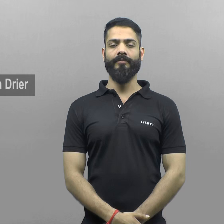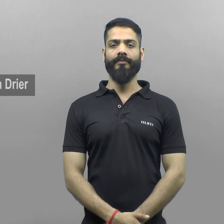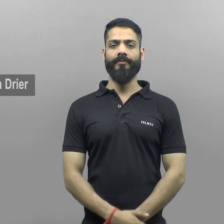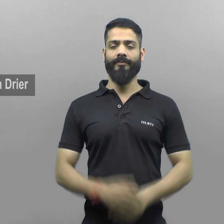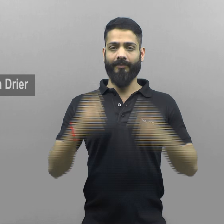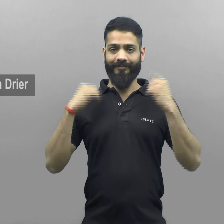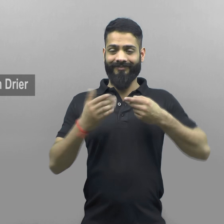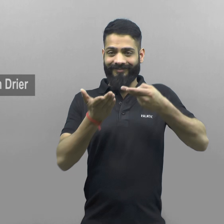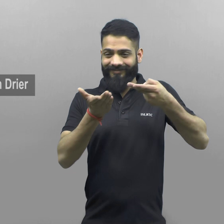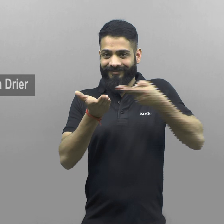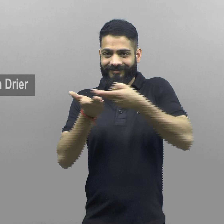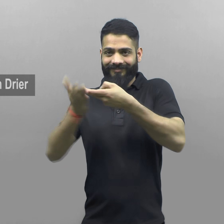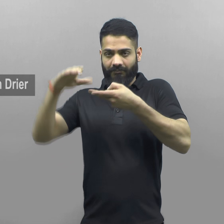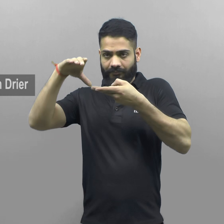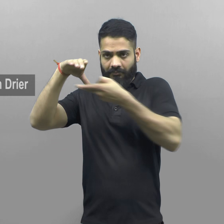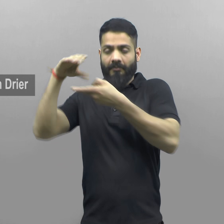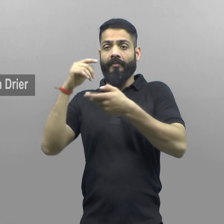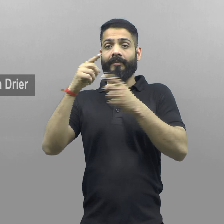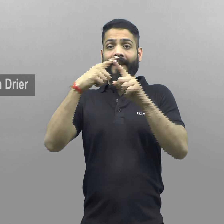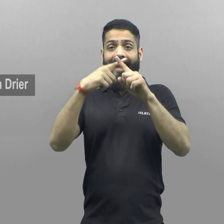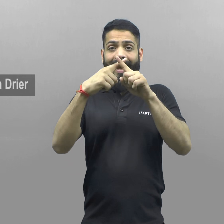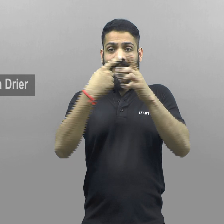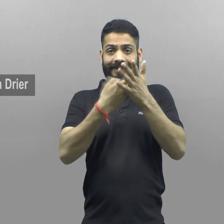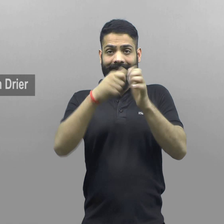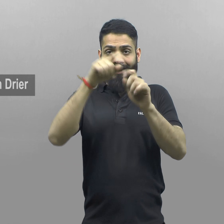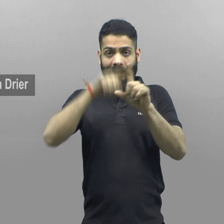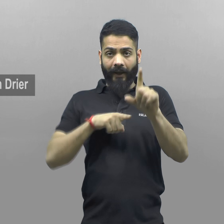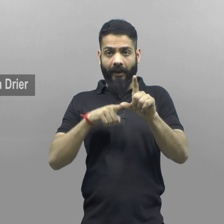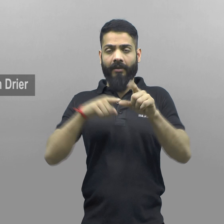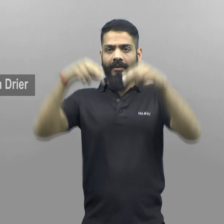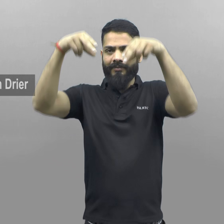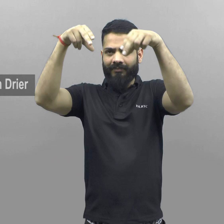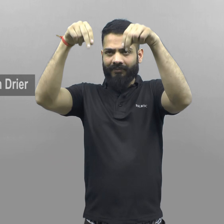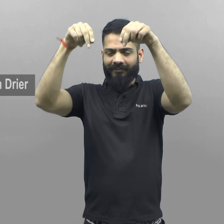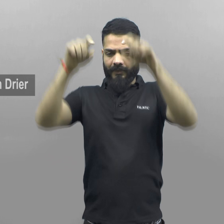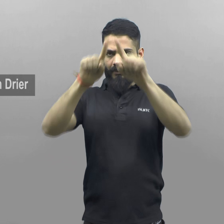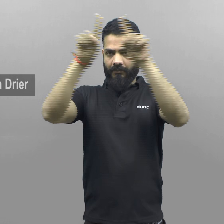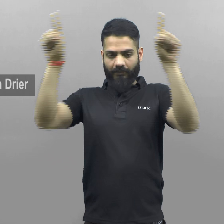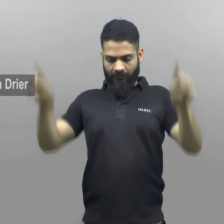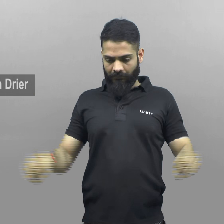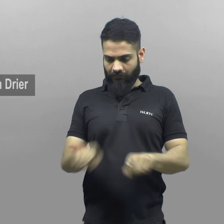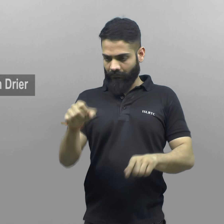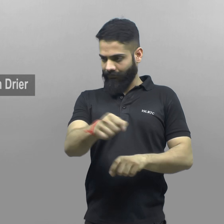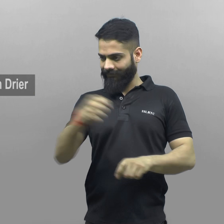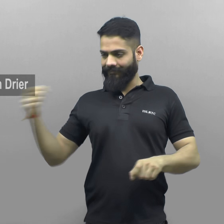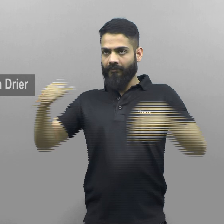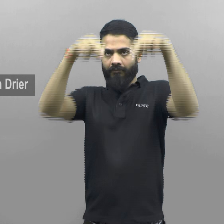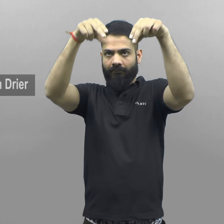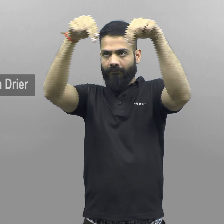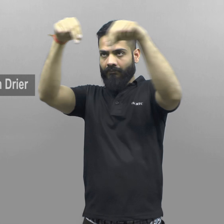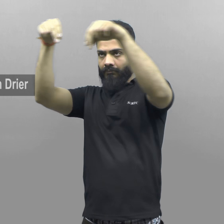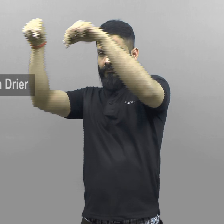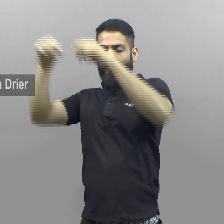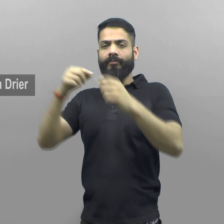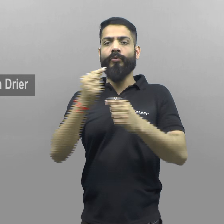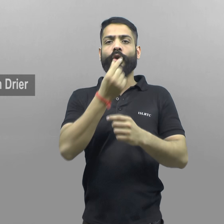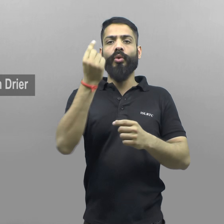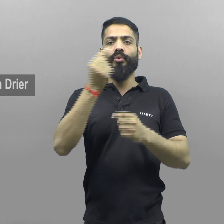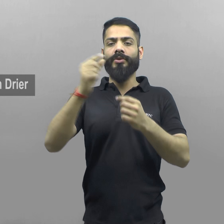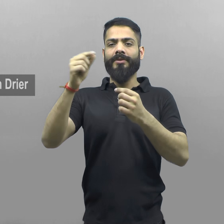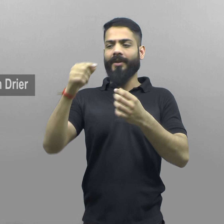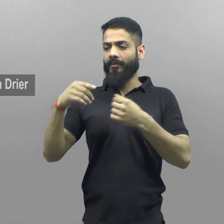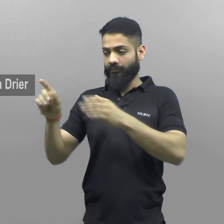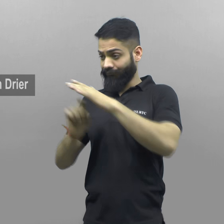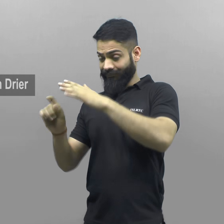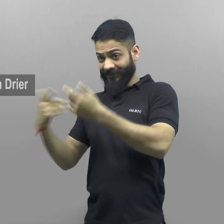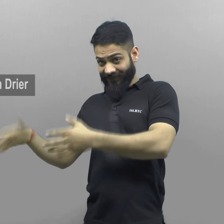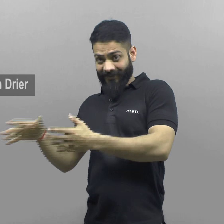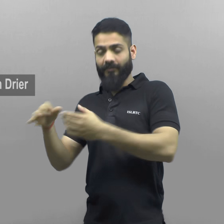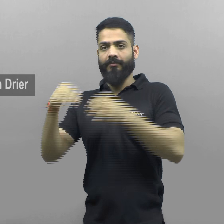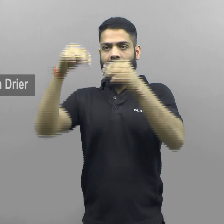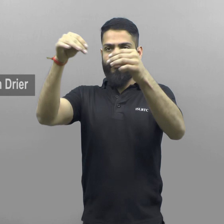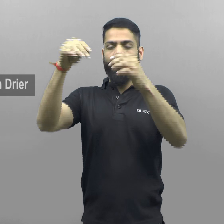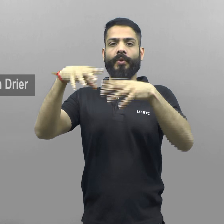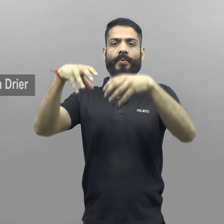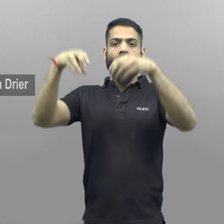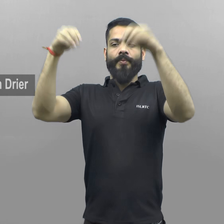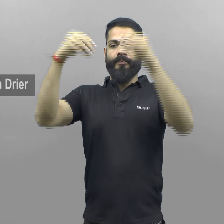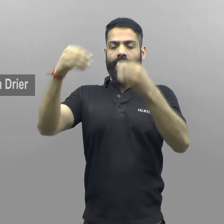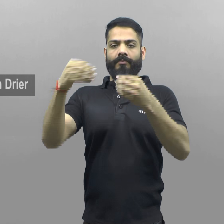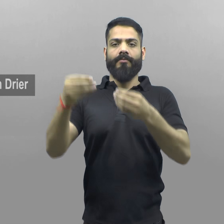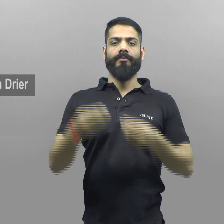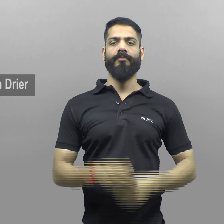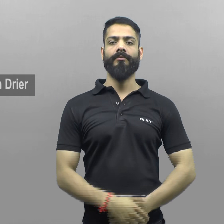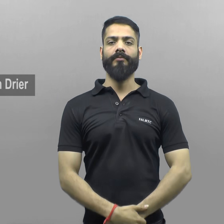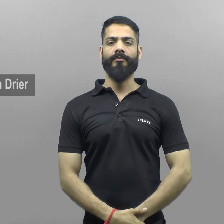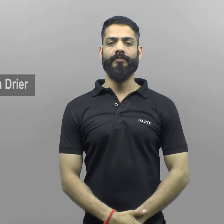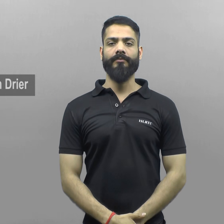Film Drier